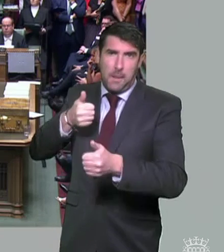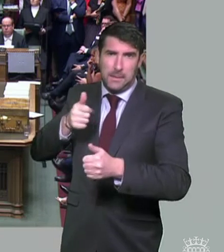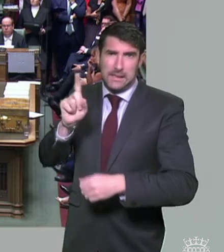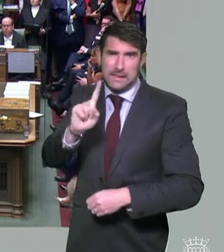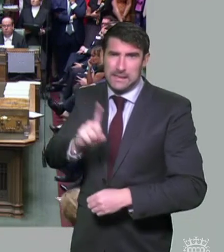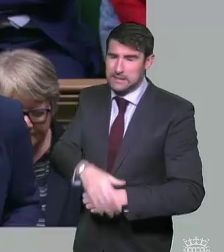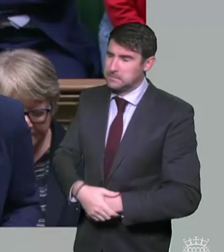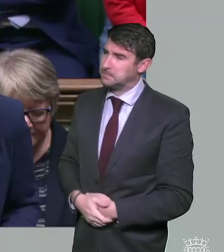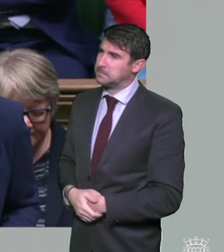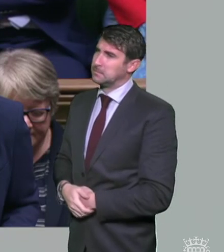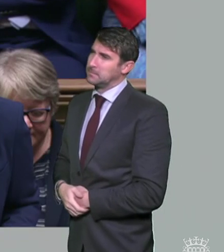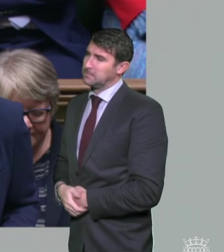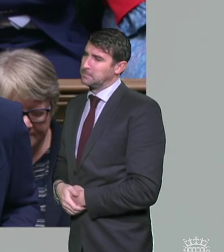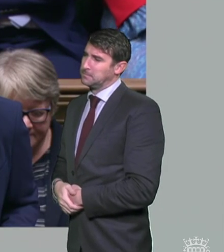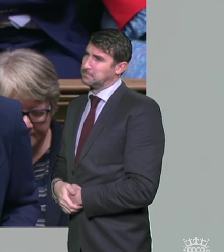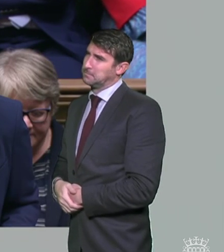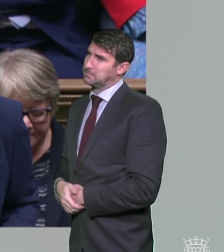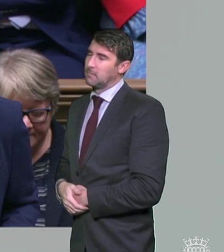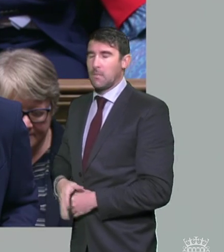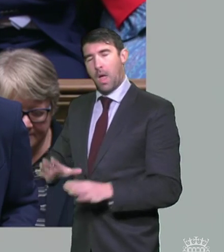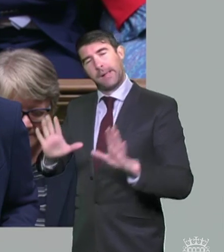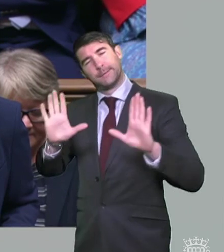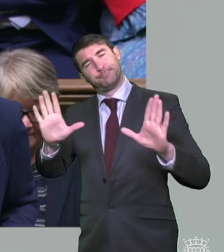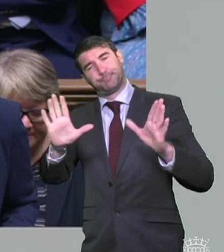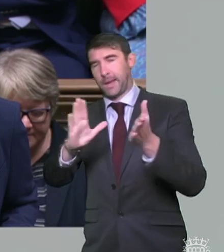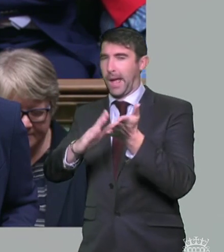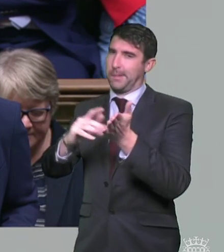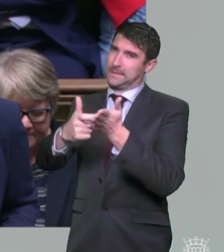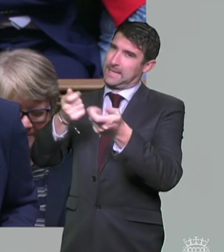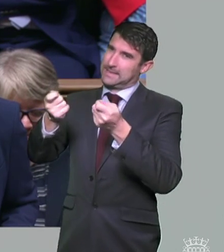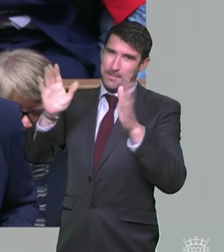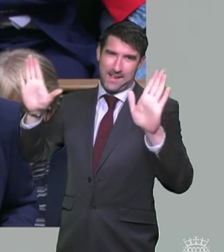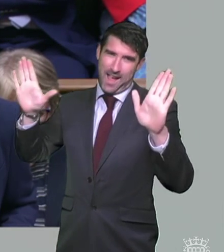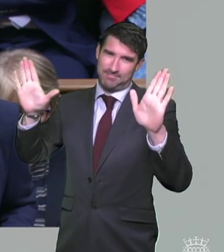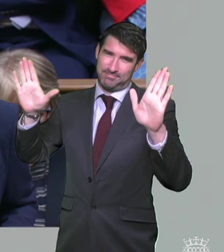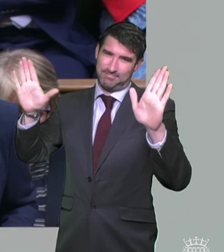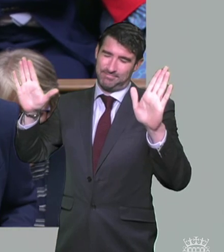The reality is that this country will not be able to tax its way to growth.